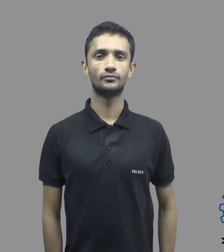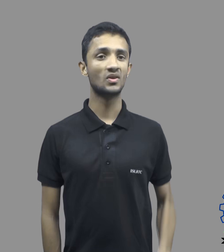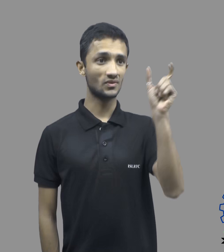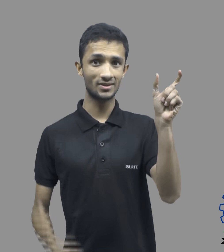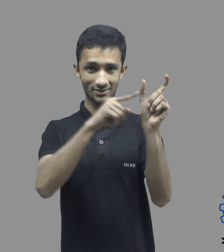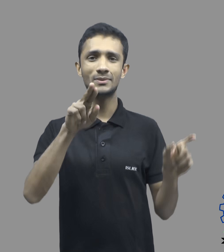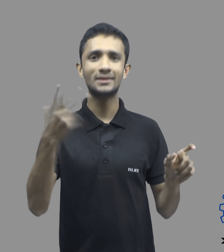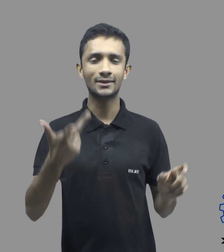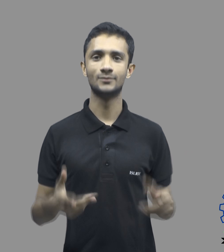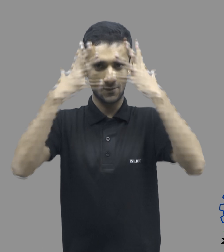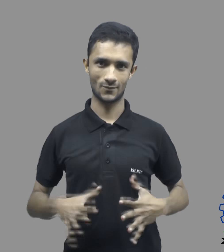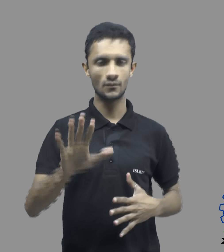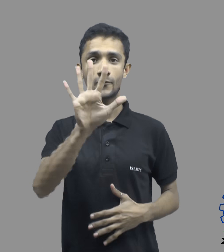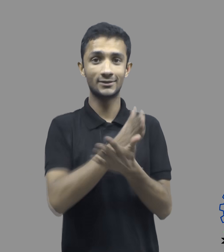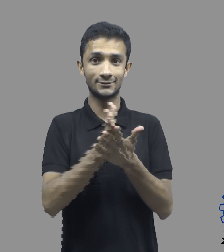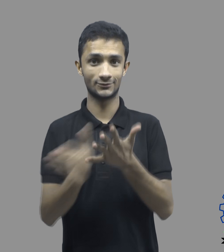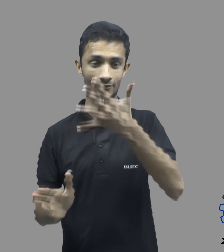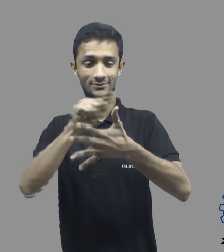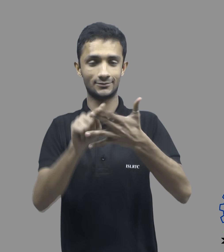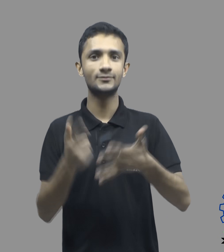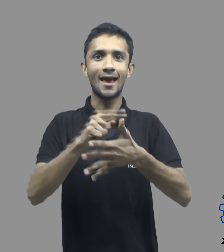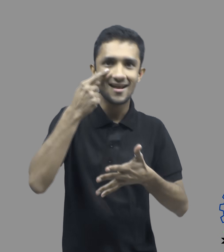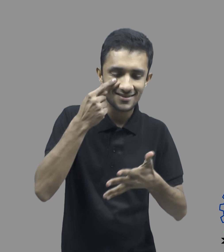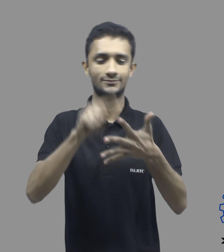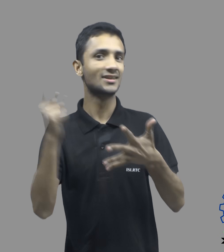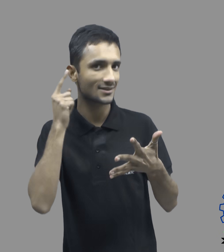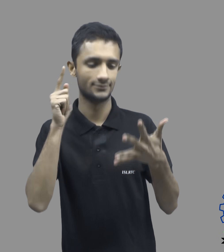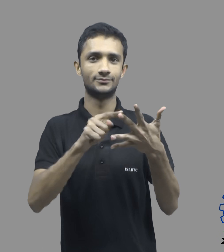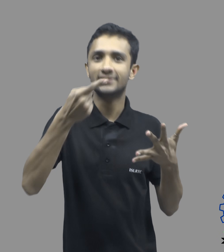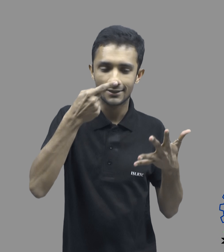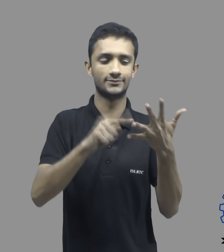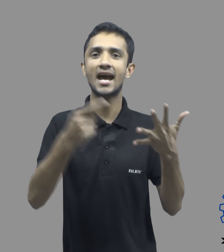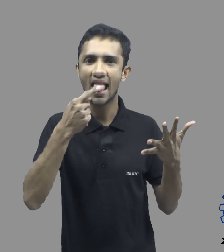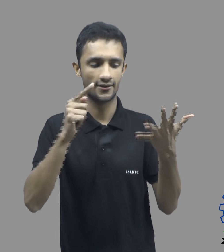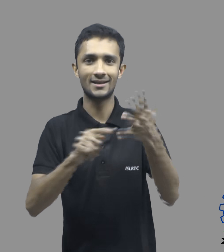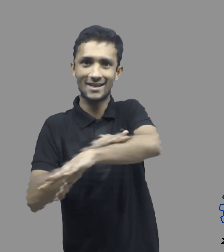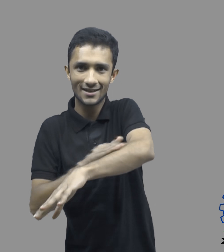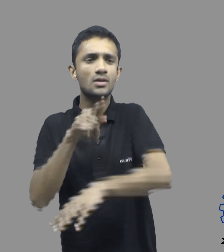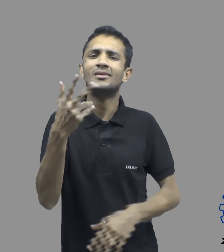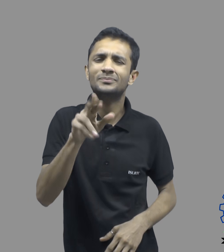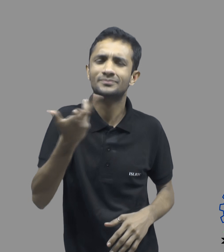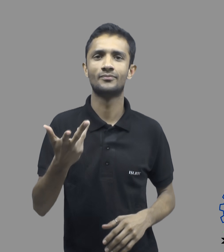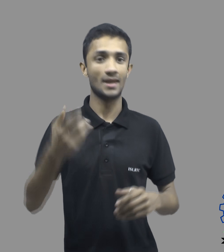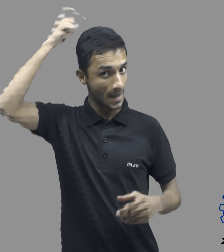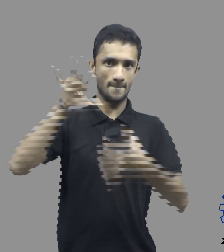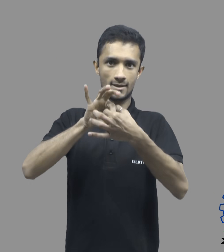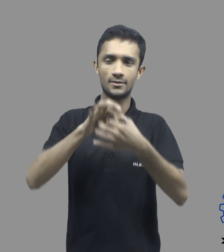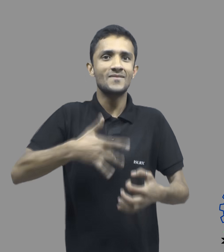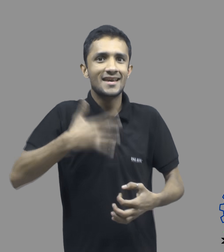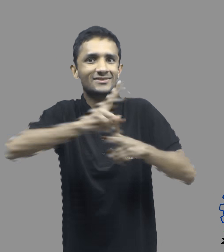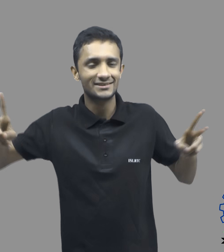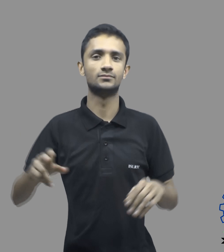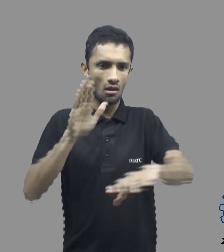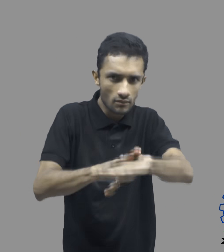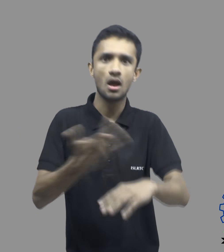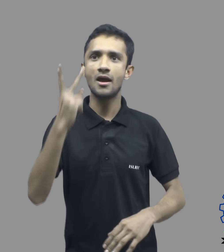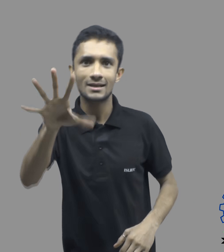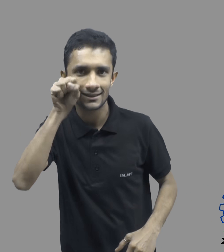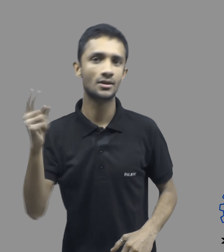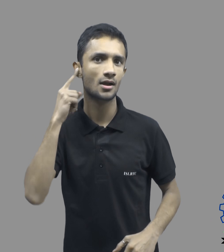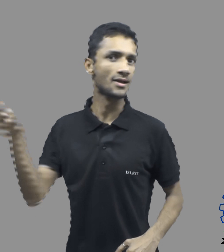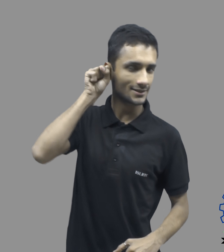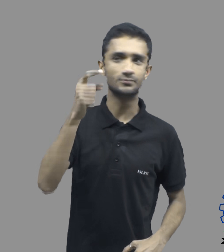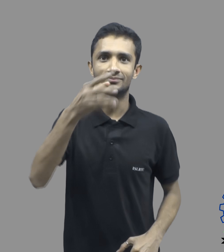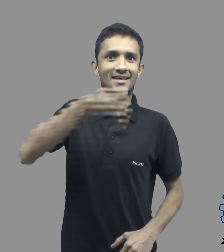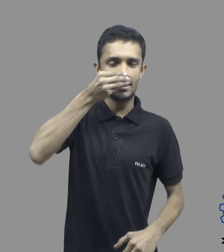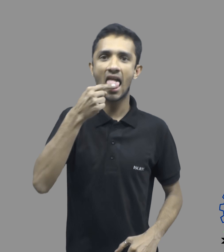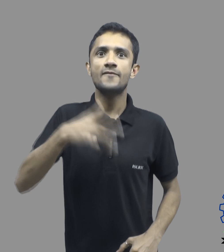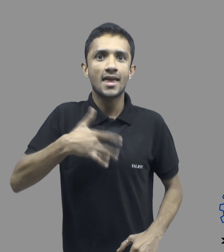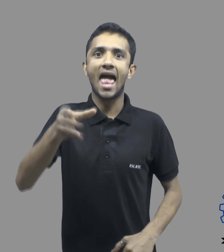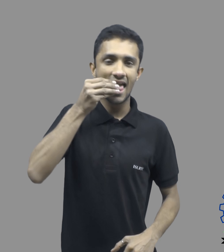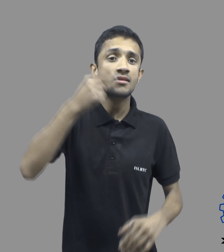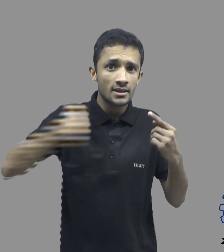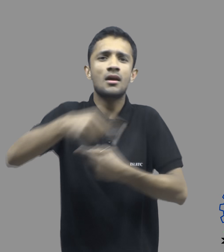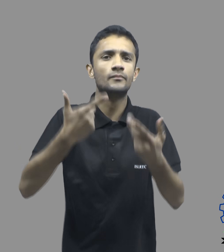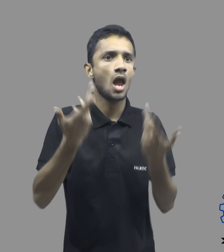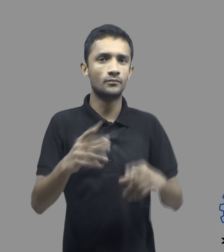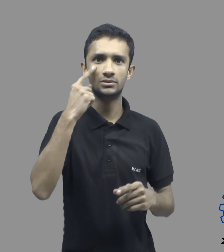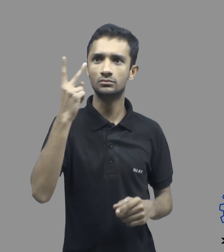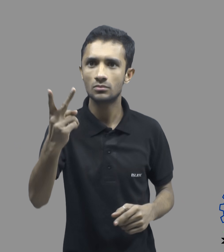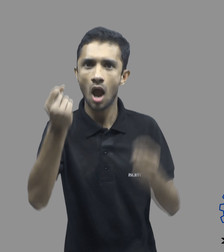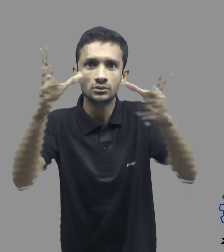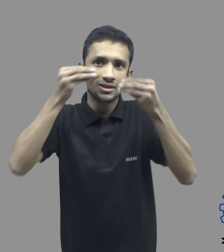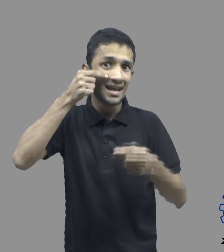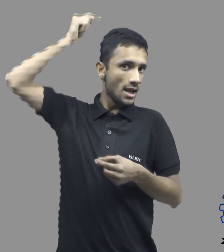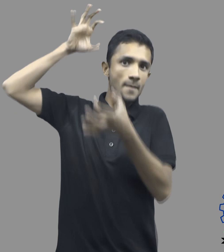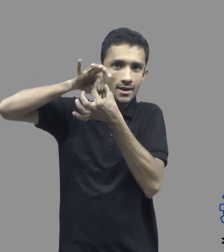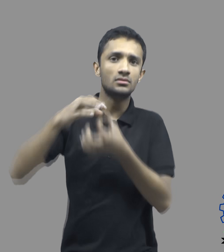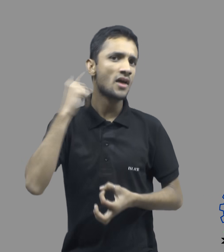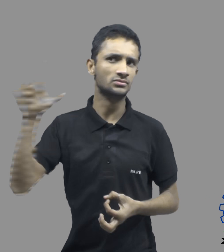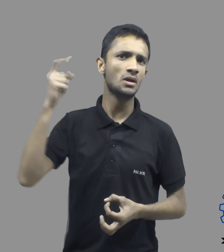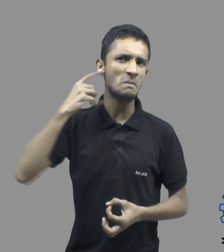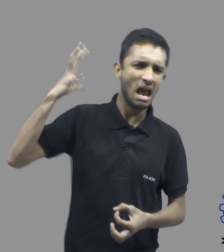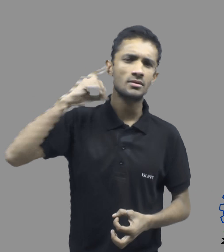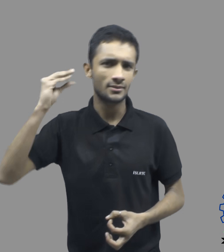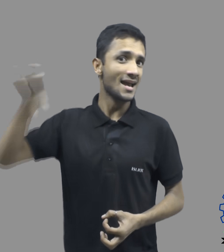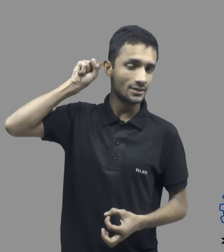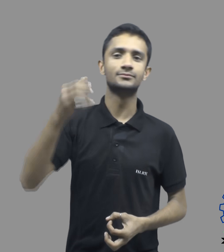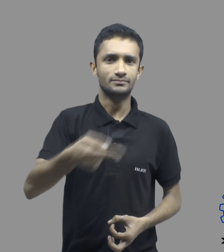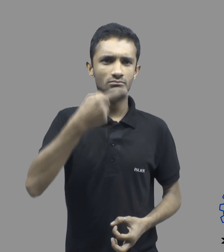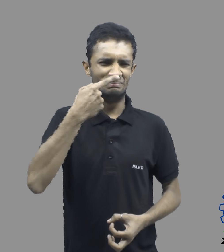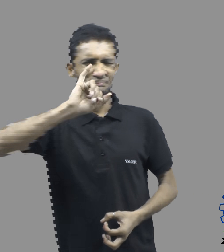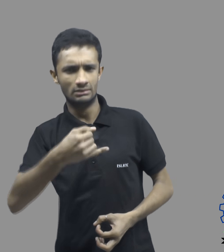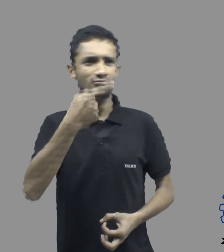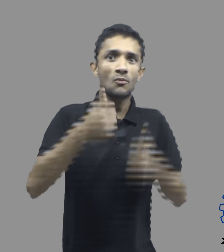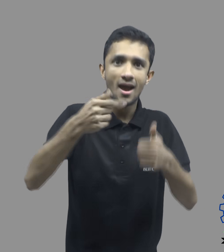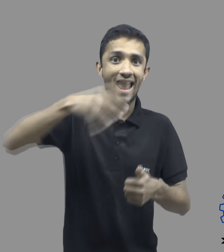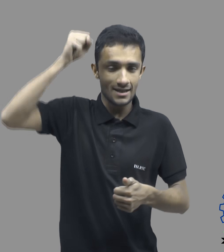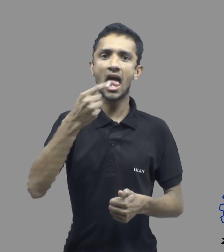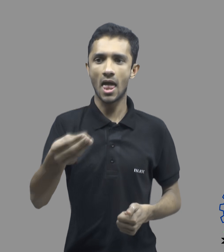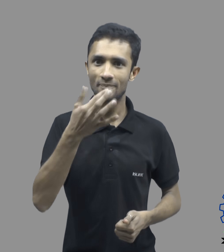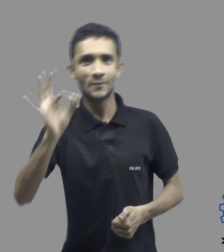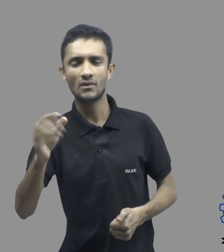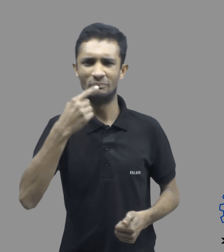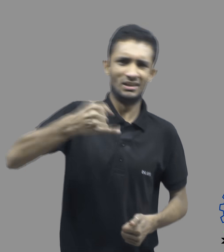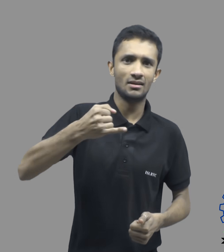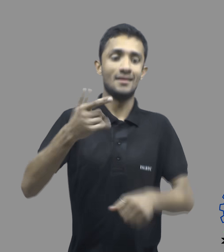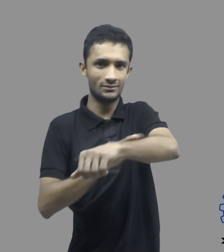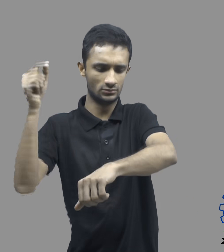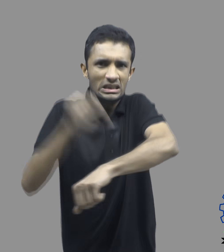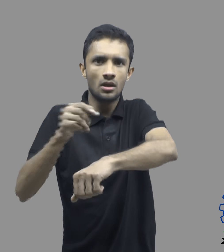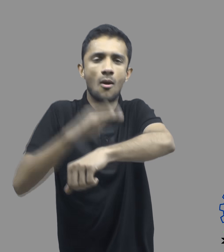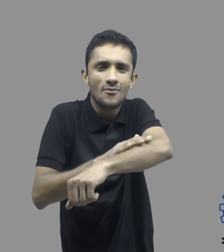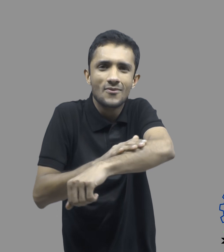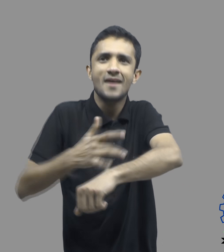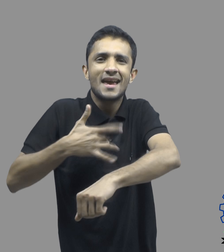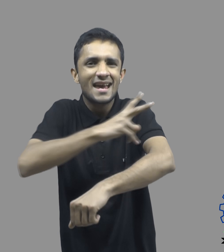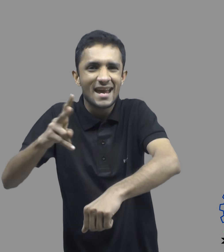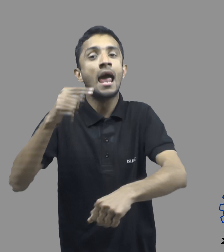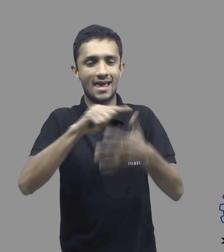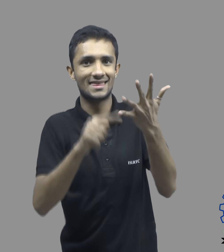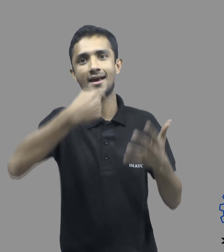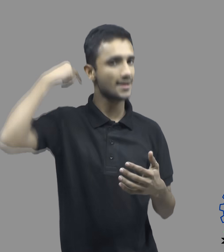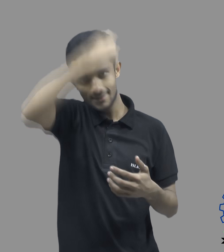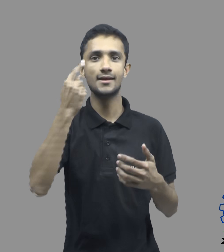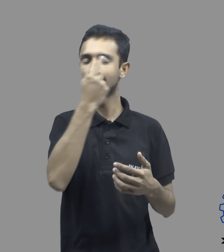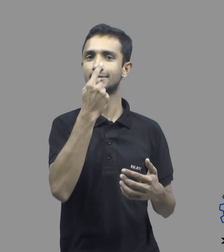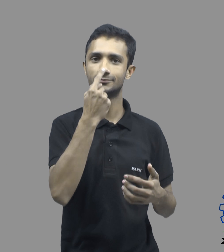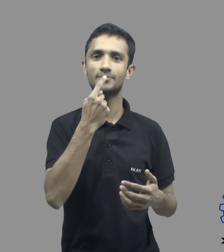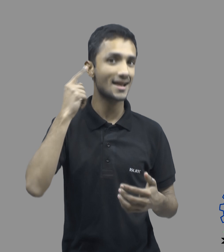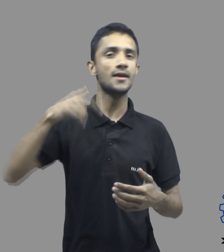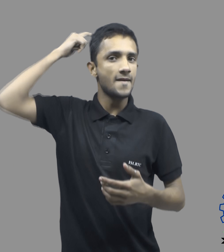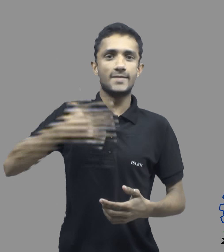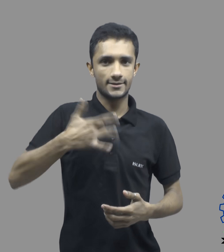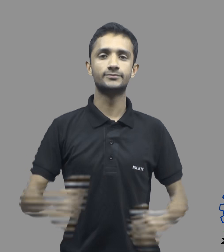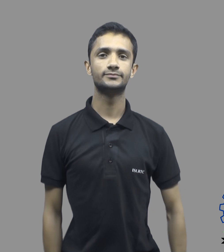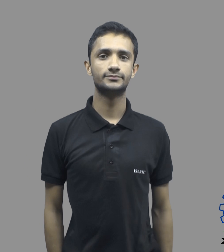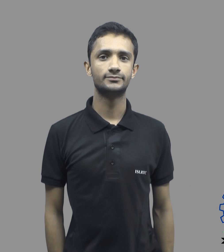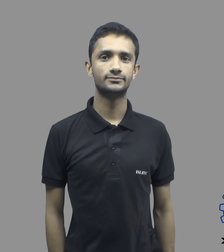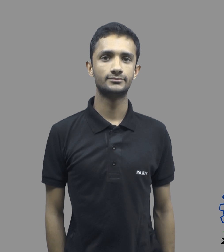Sense Organs